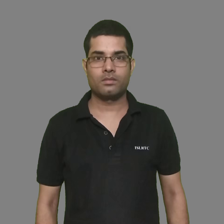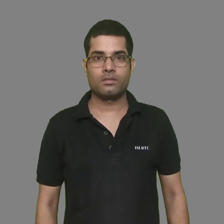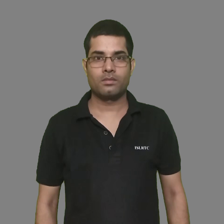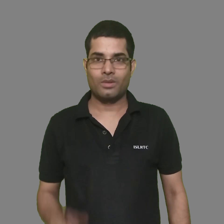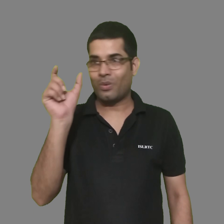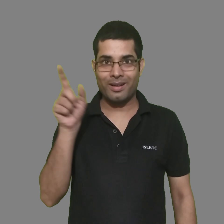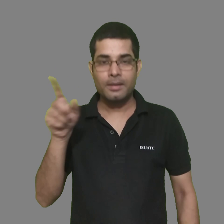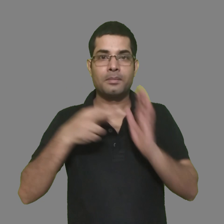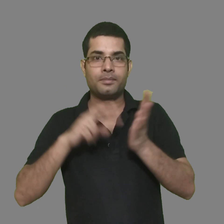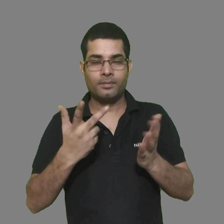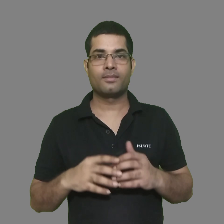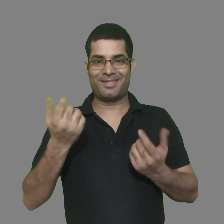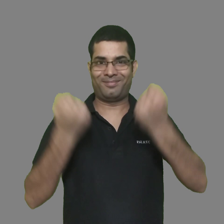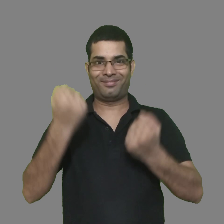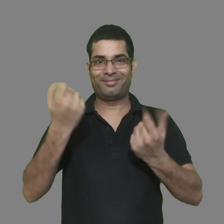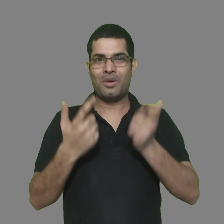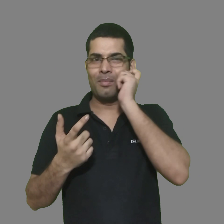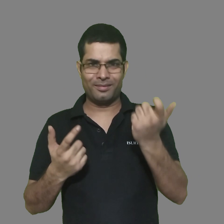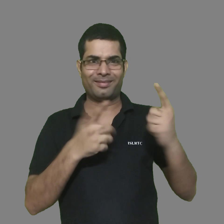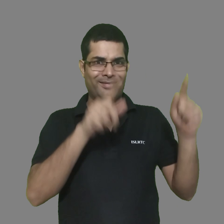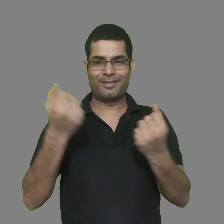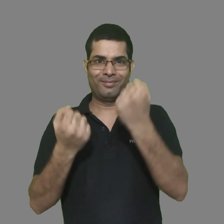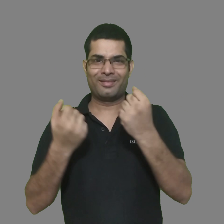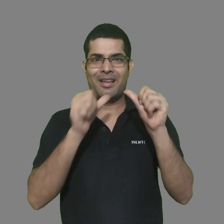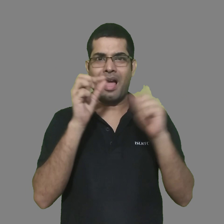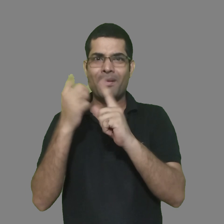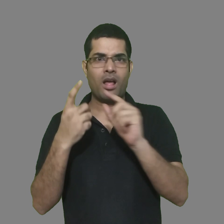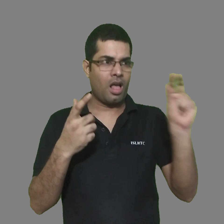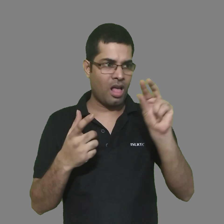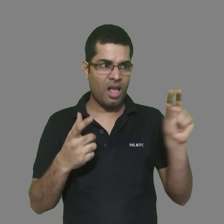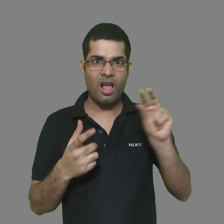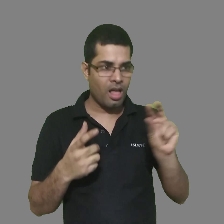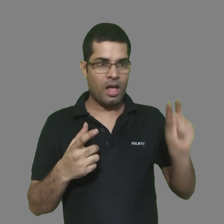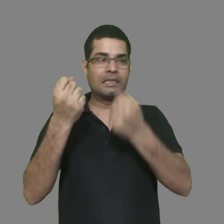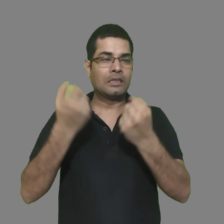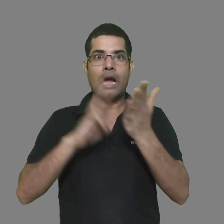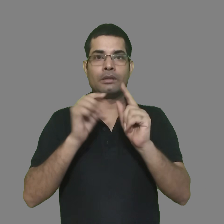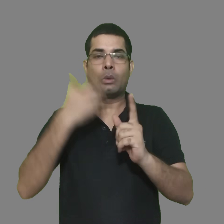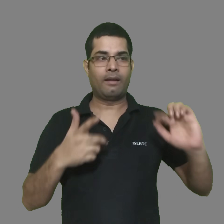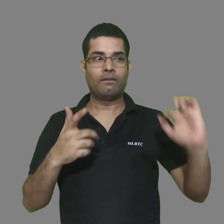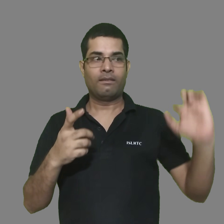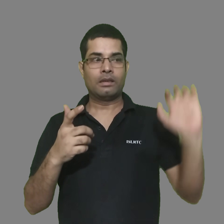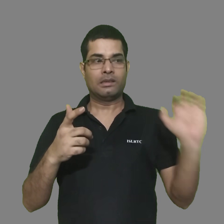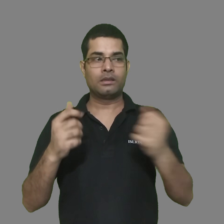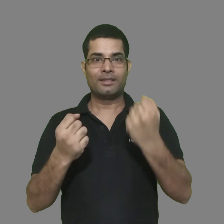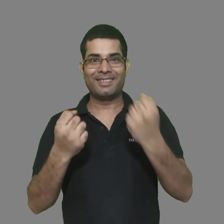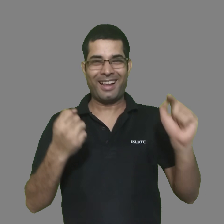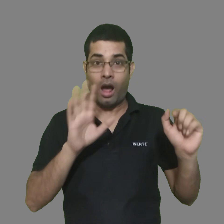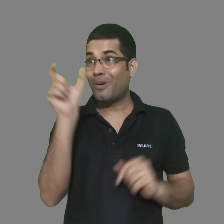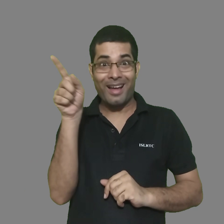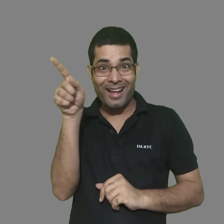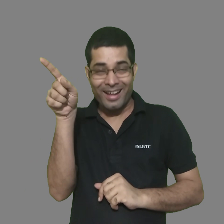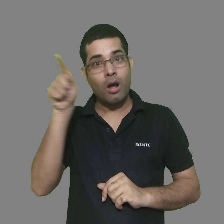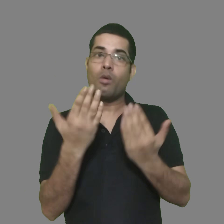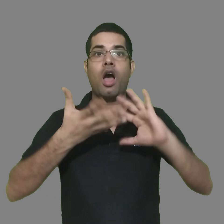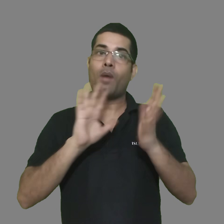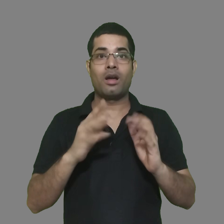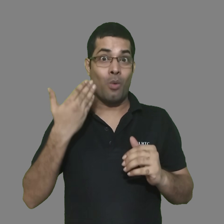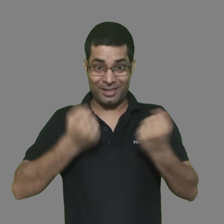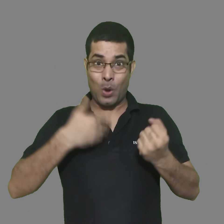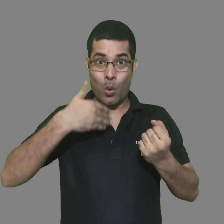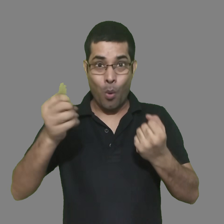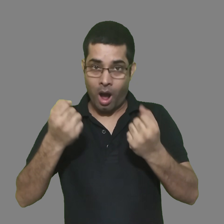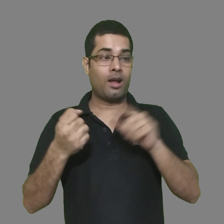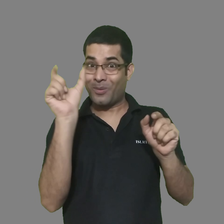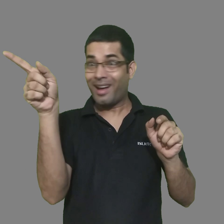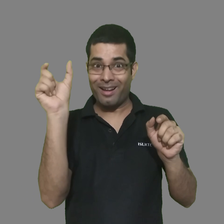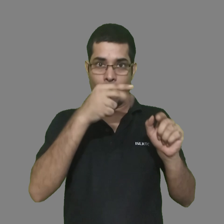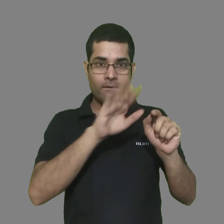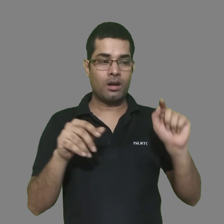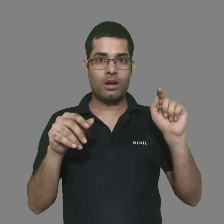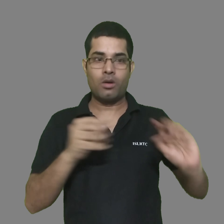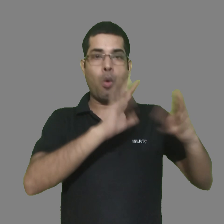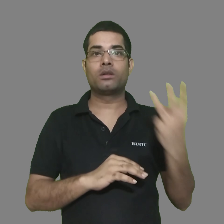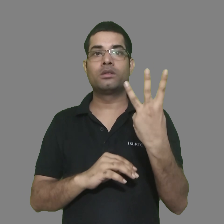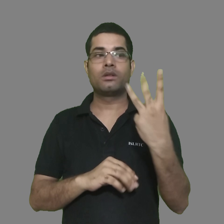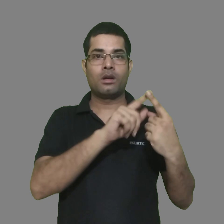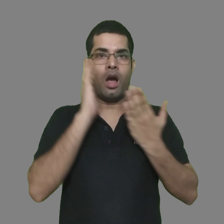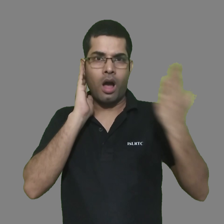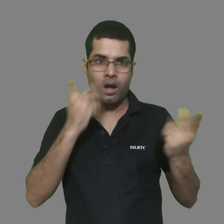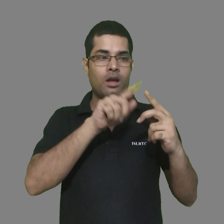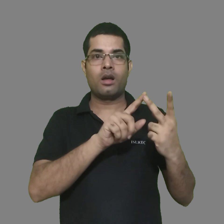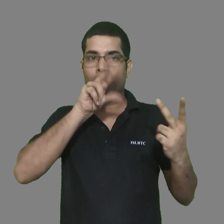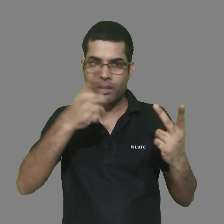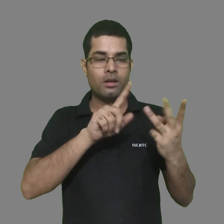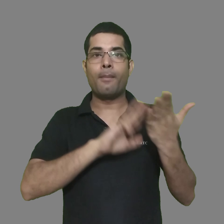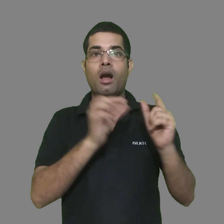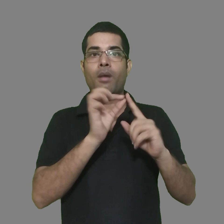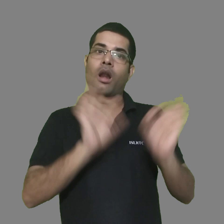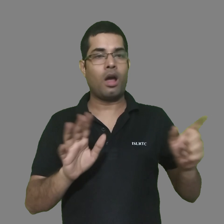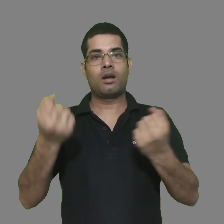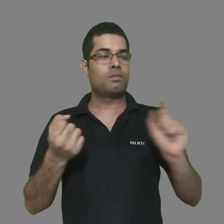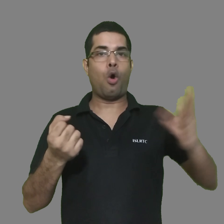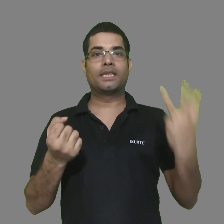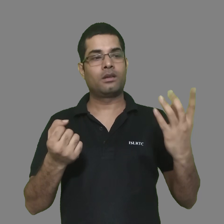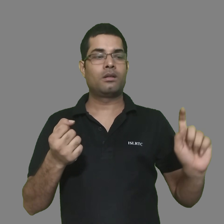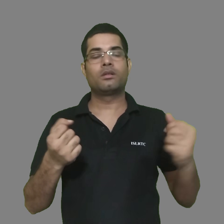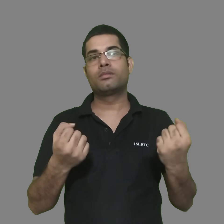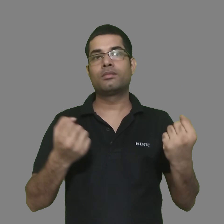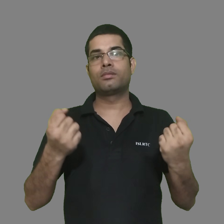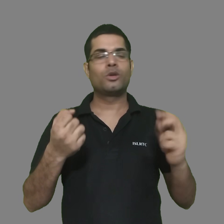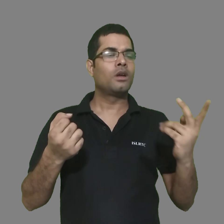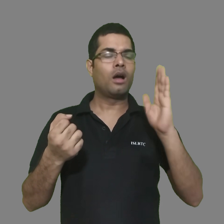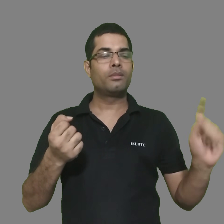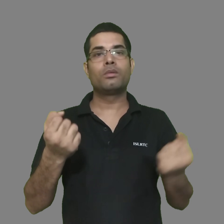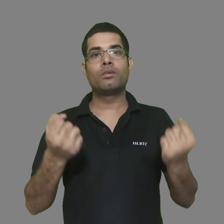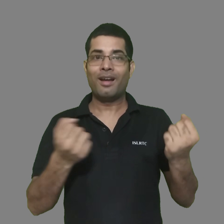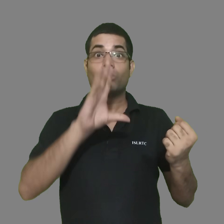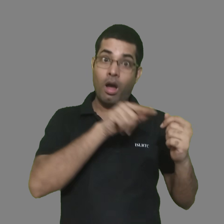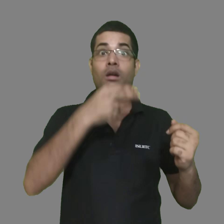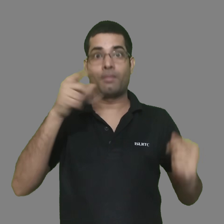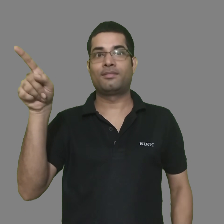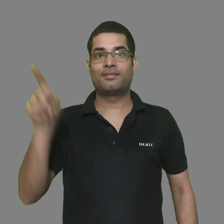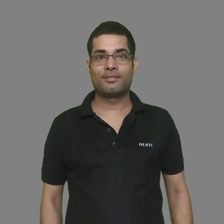Android auto